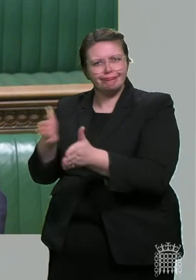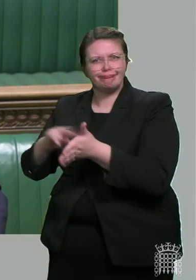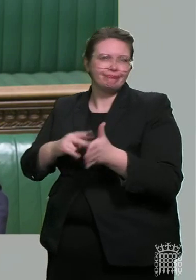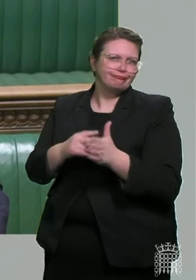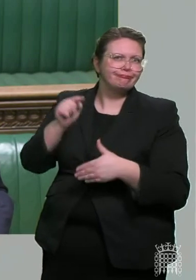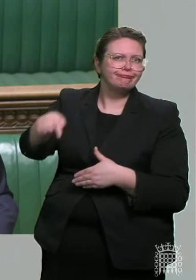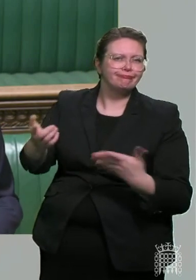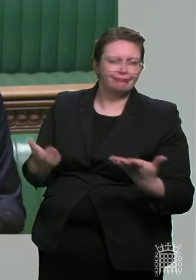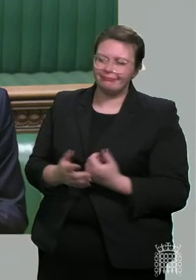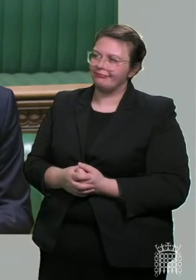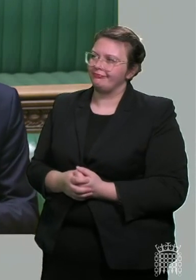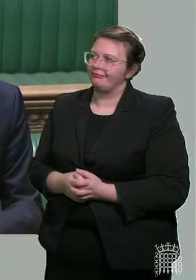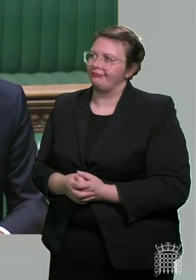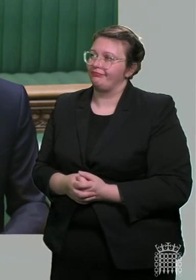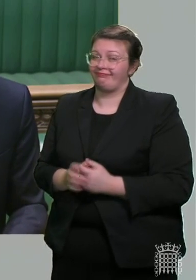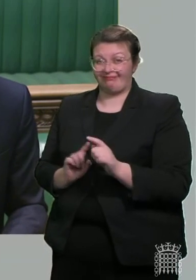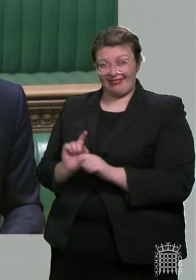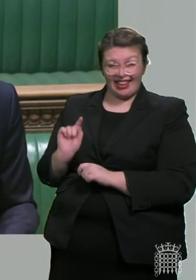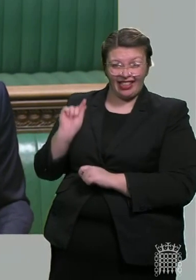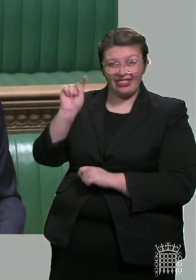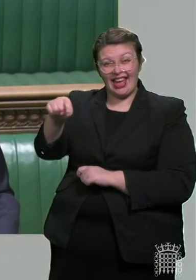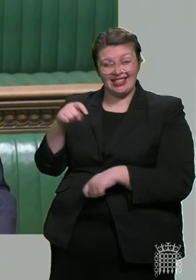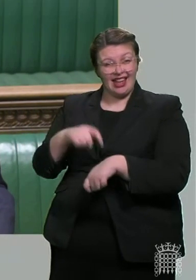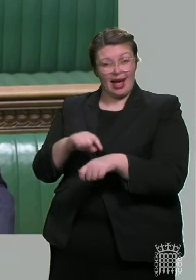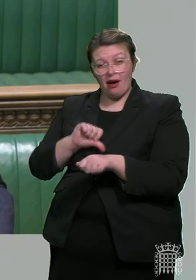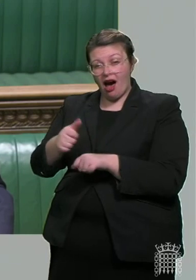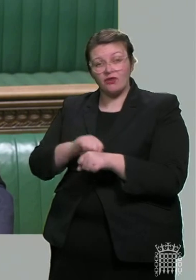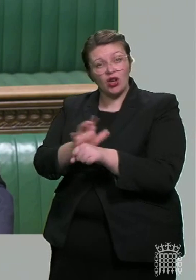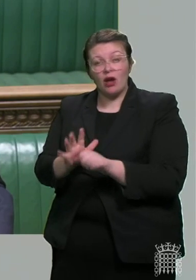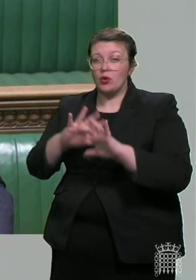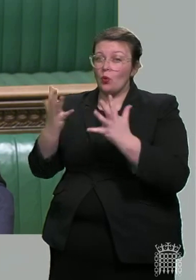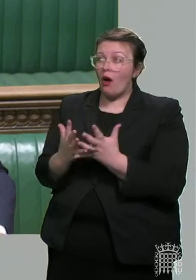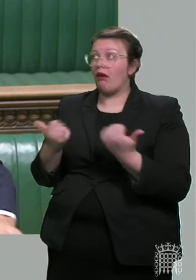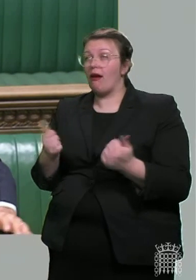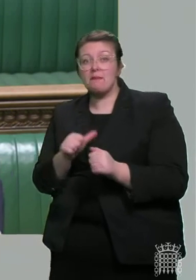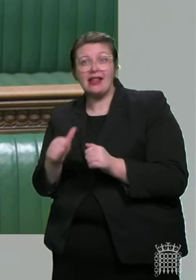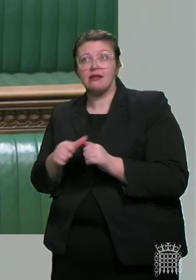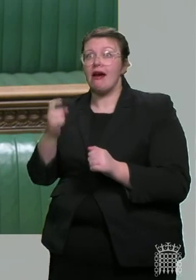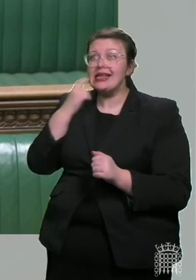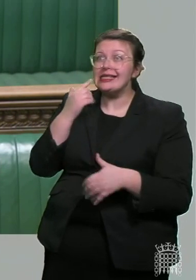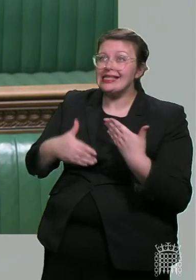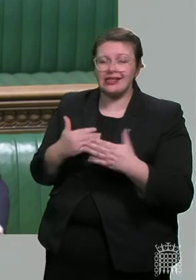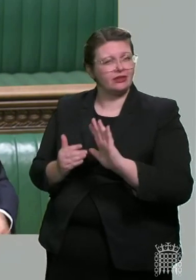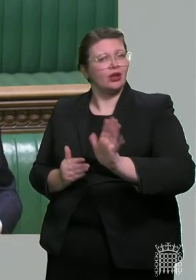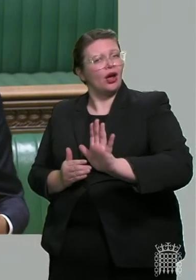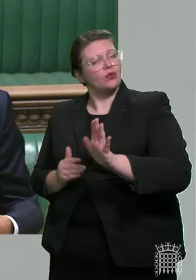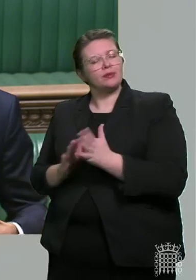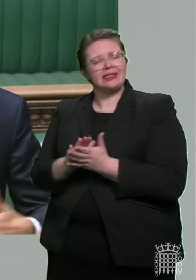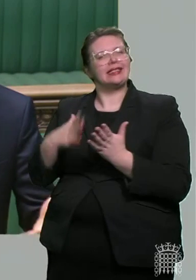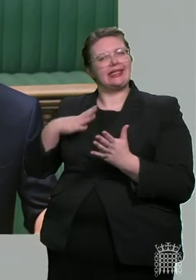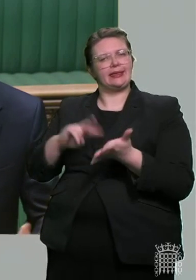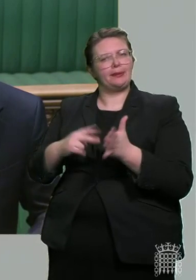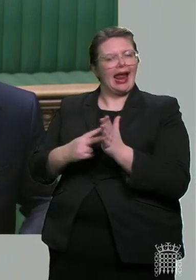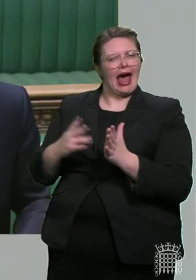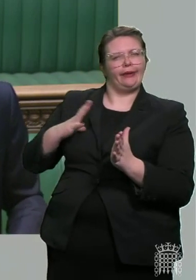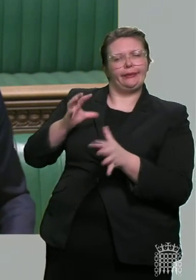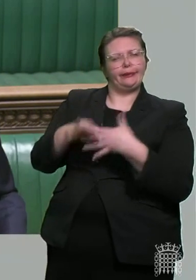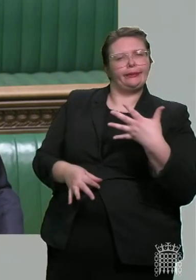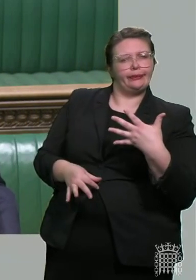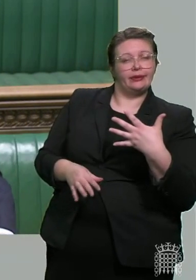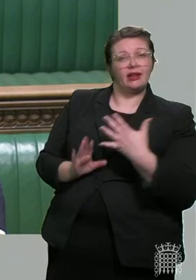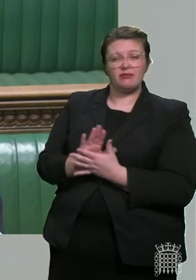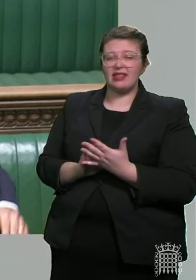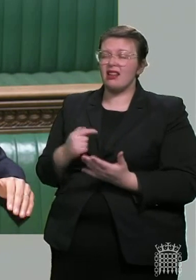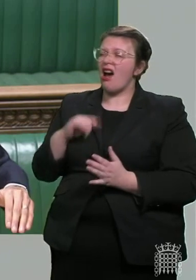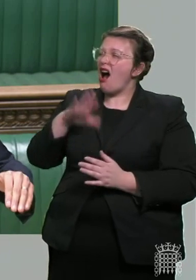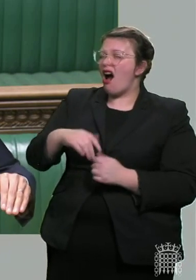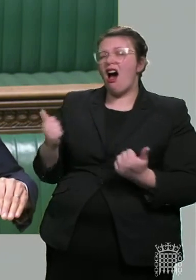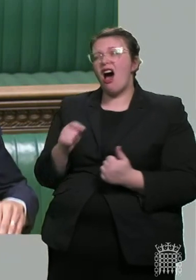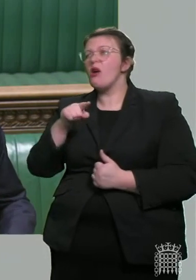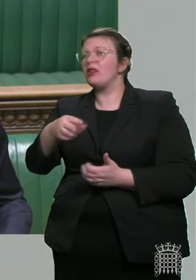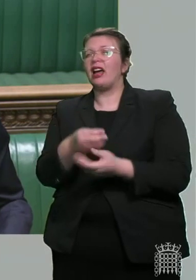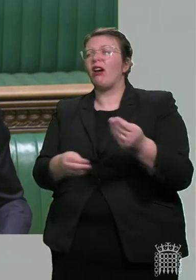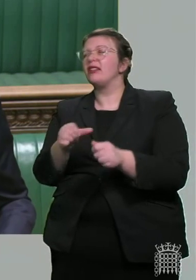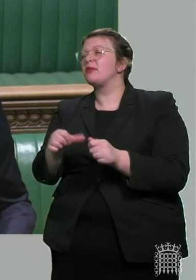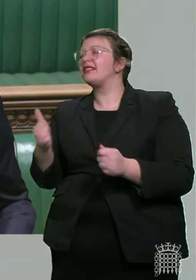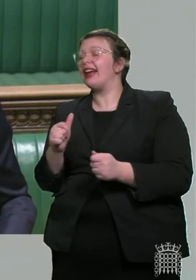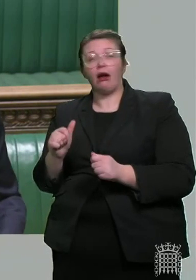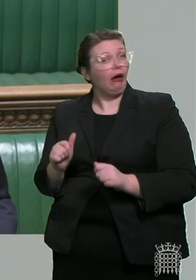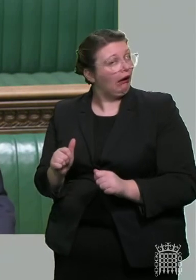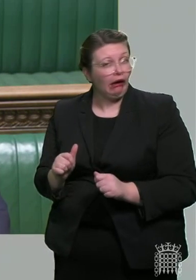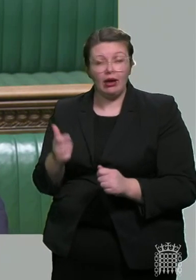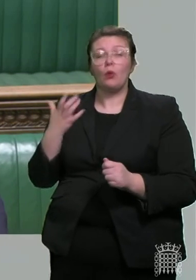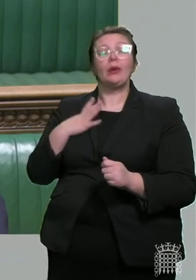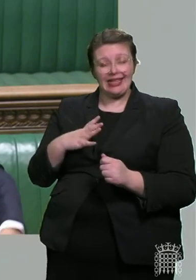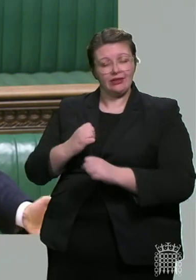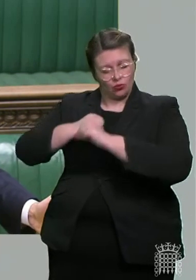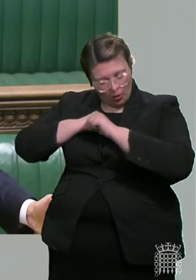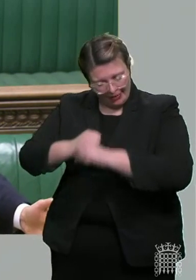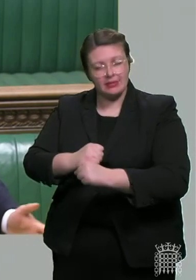The world is not going to be any less competitive after coronavirus, so it is not enough to have some general desire to grow the economy; we need a real commitment to green growth.